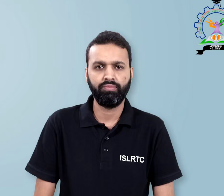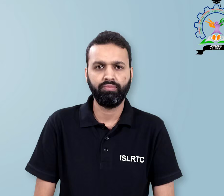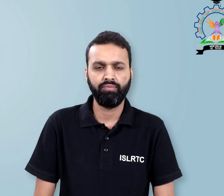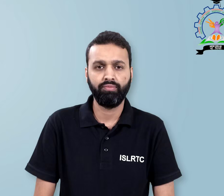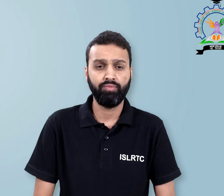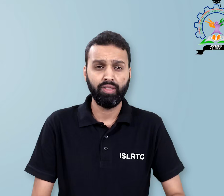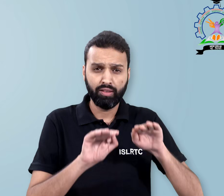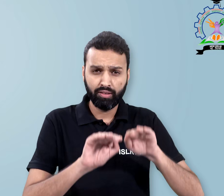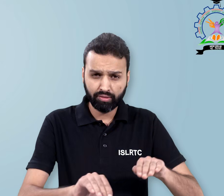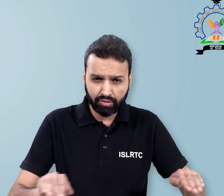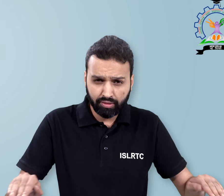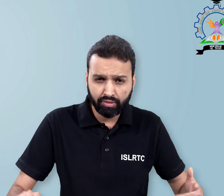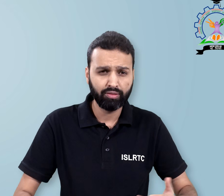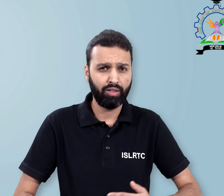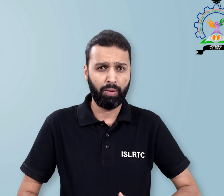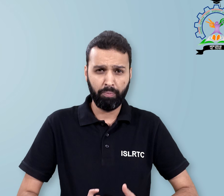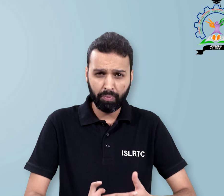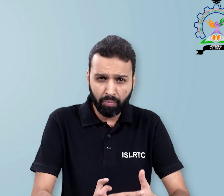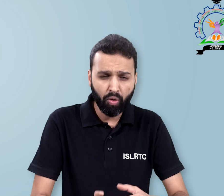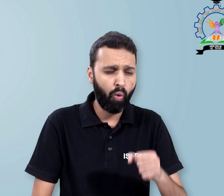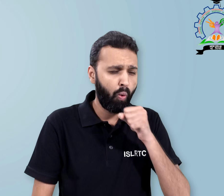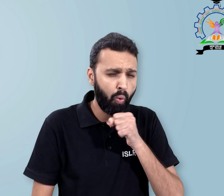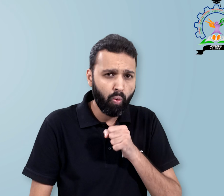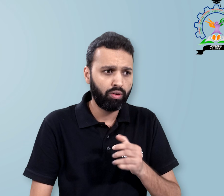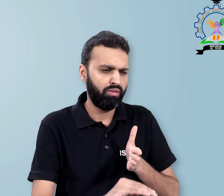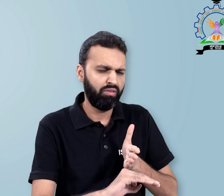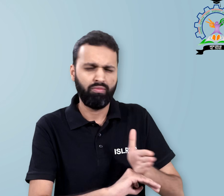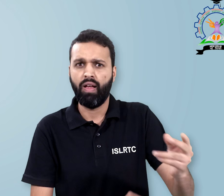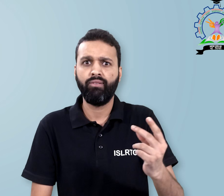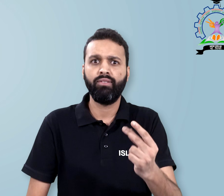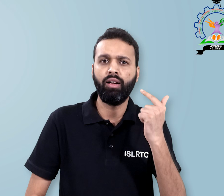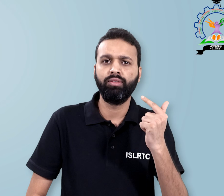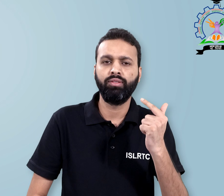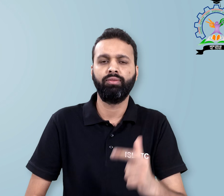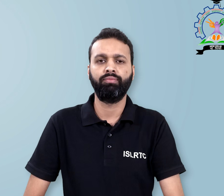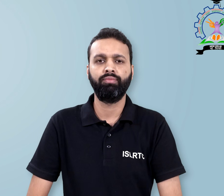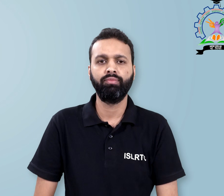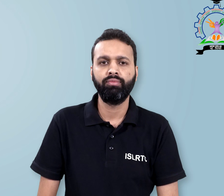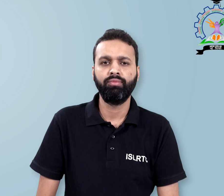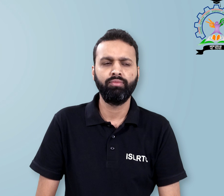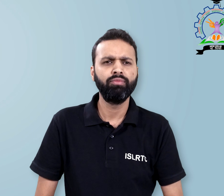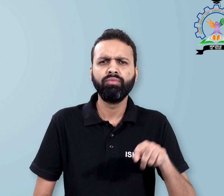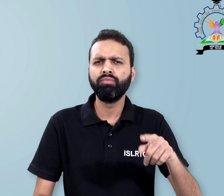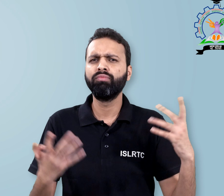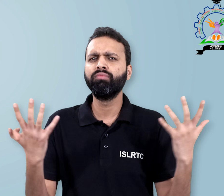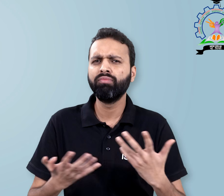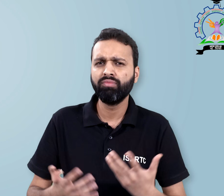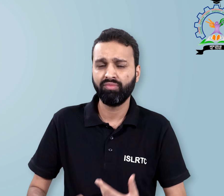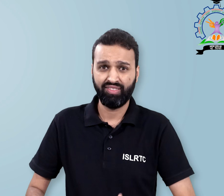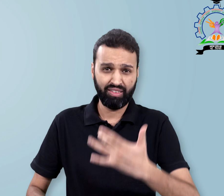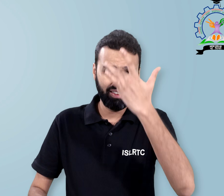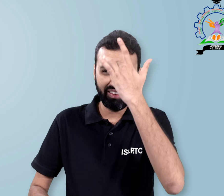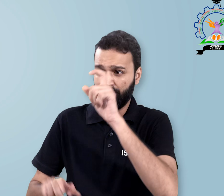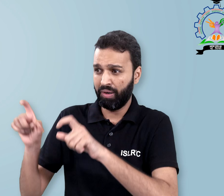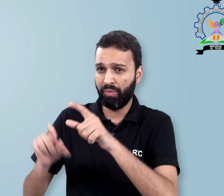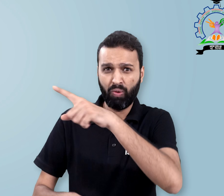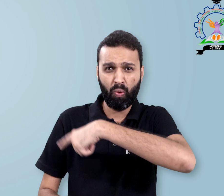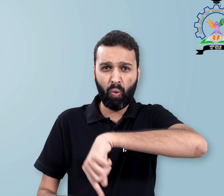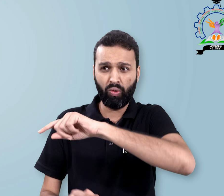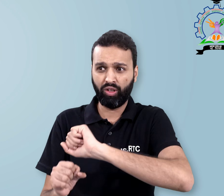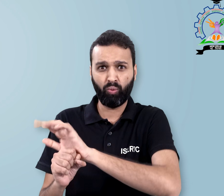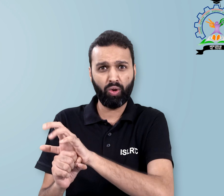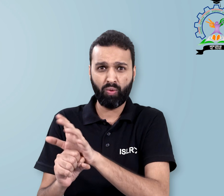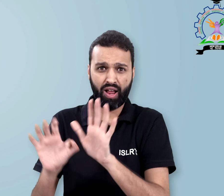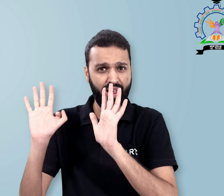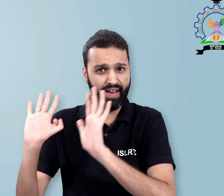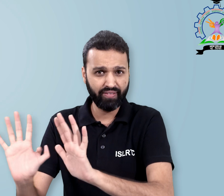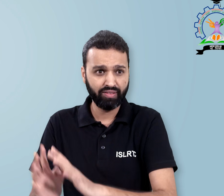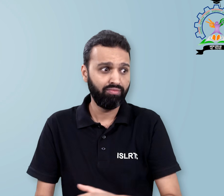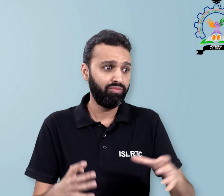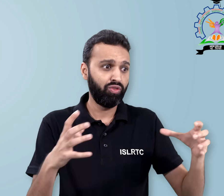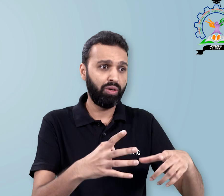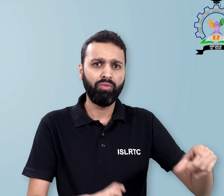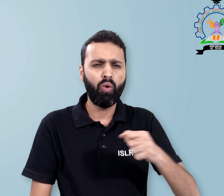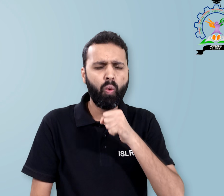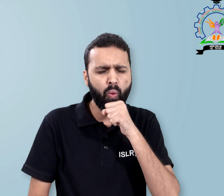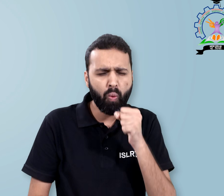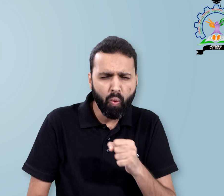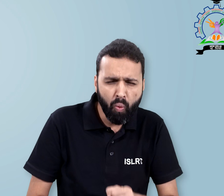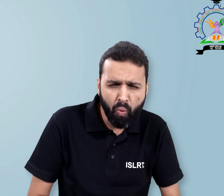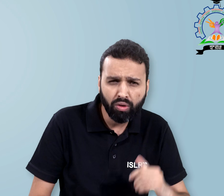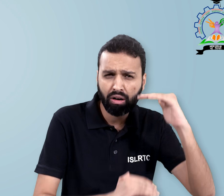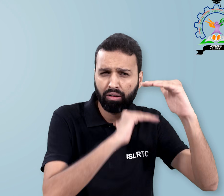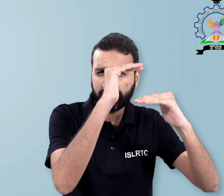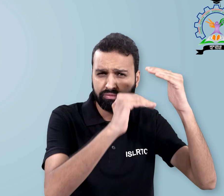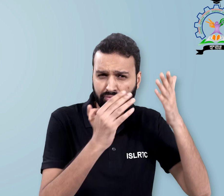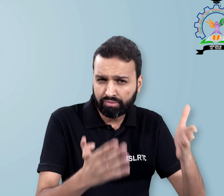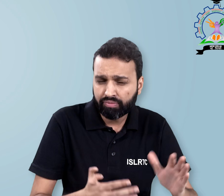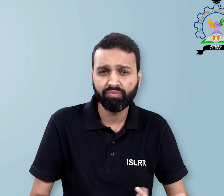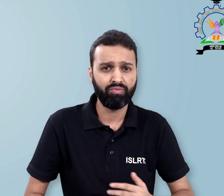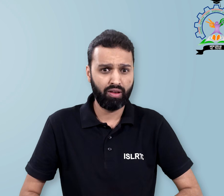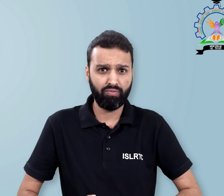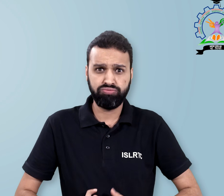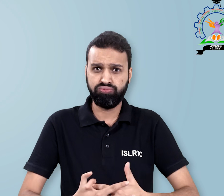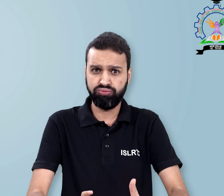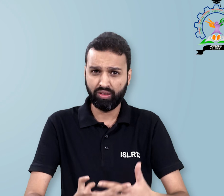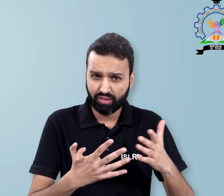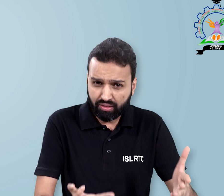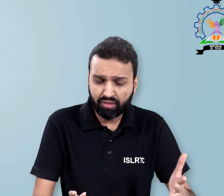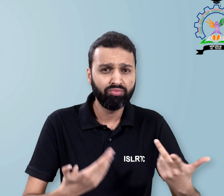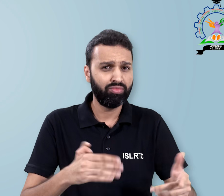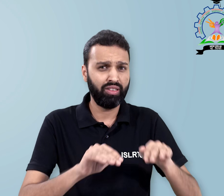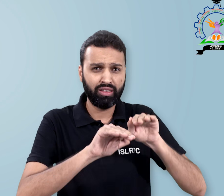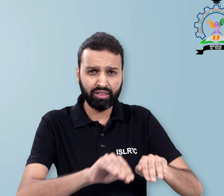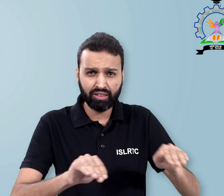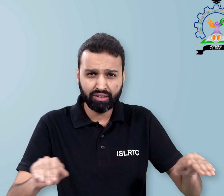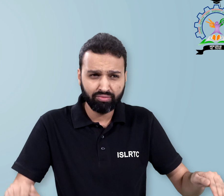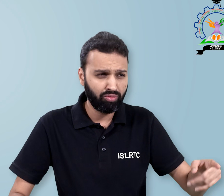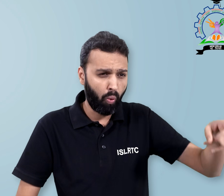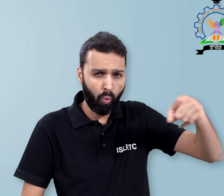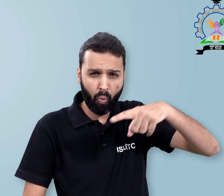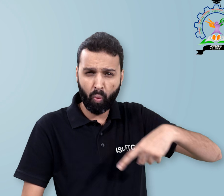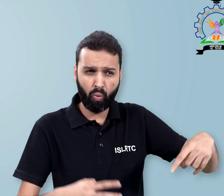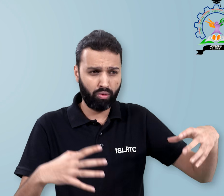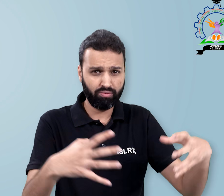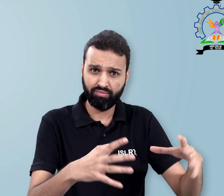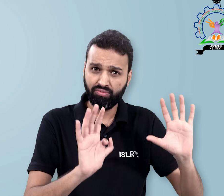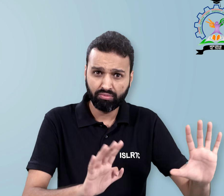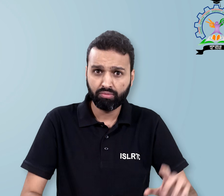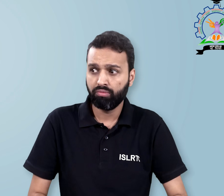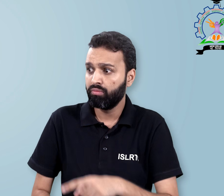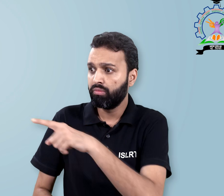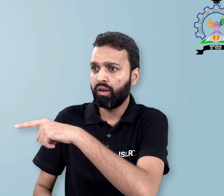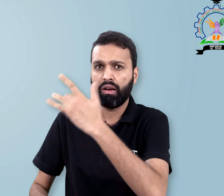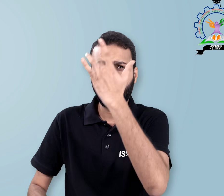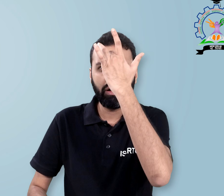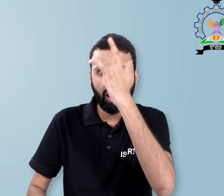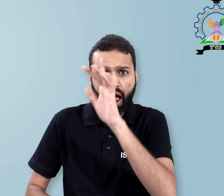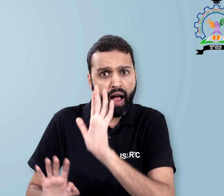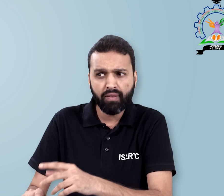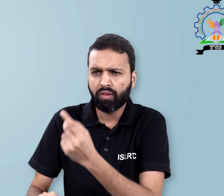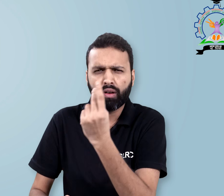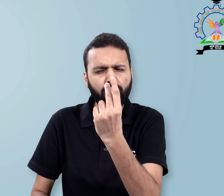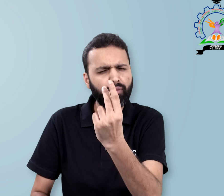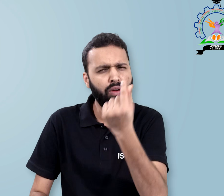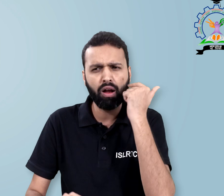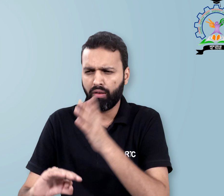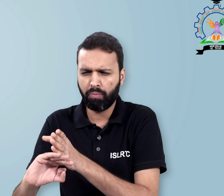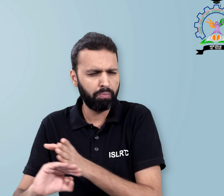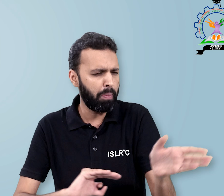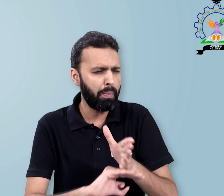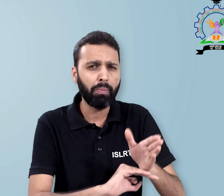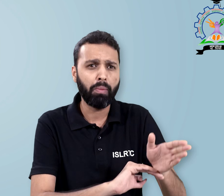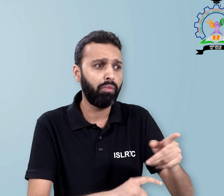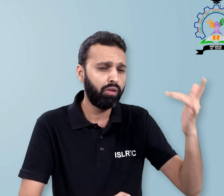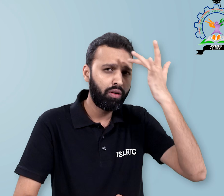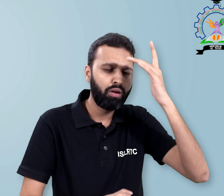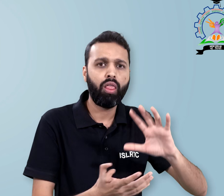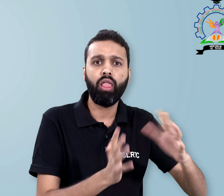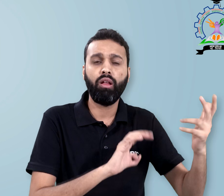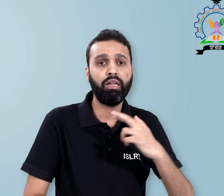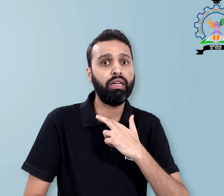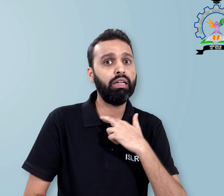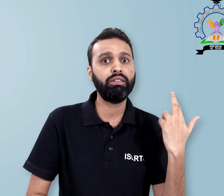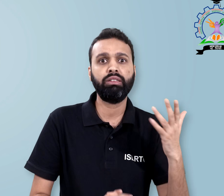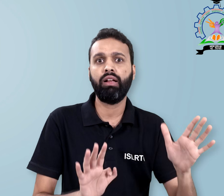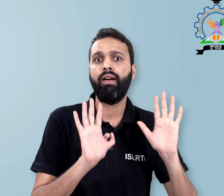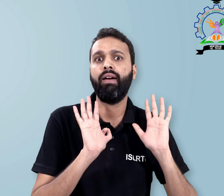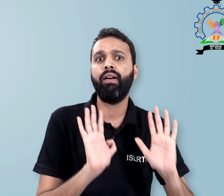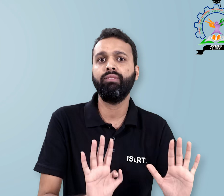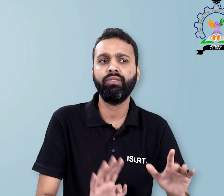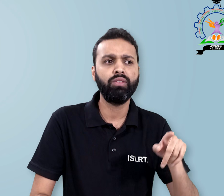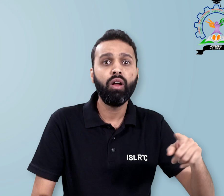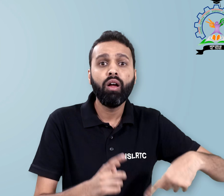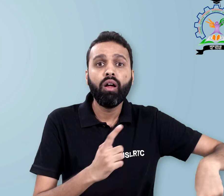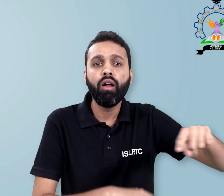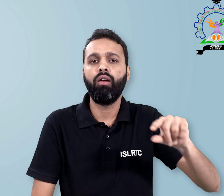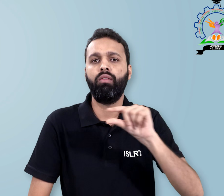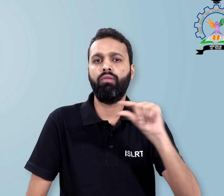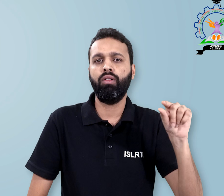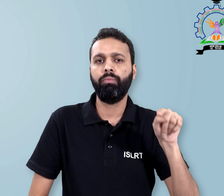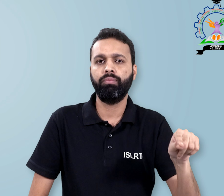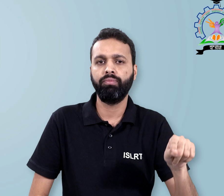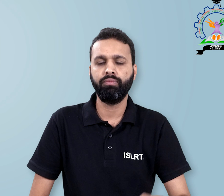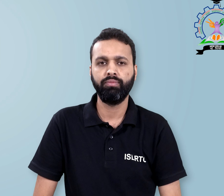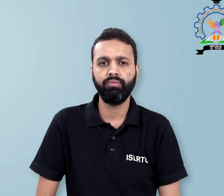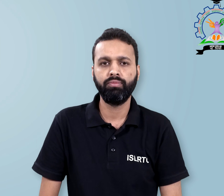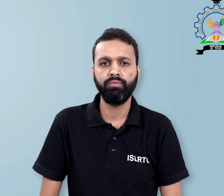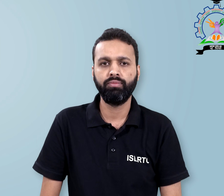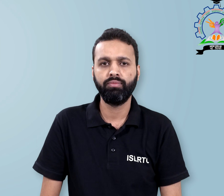High Risk Group A high-risk group or population is a group of human beings living with an increased risk for severe illness due to age, medical condition, pregnancy/post-pregnant conditions, geographical location, or a combination of these risk factors.